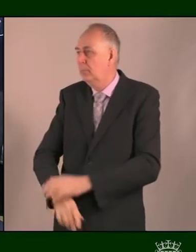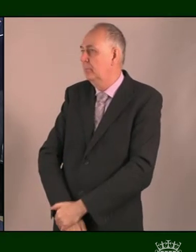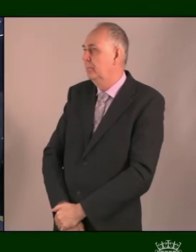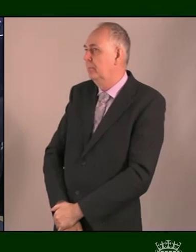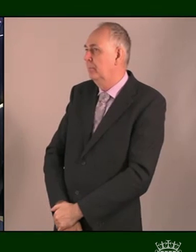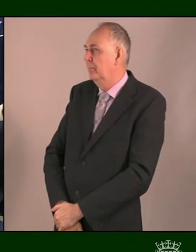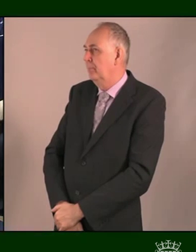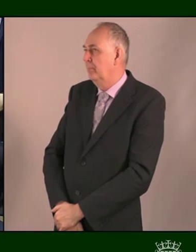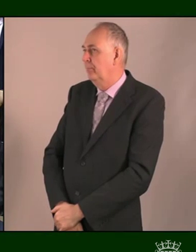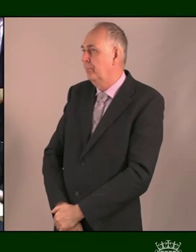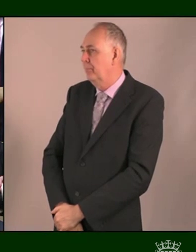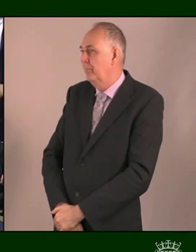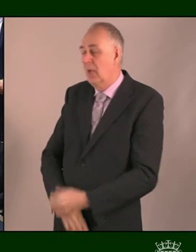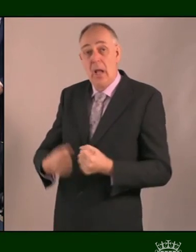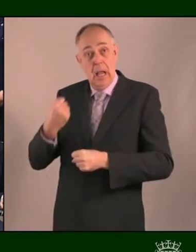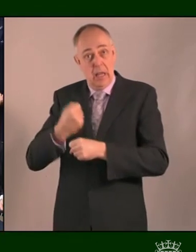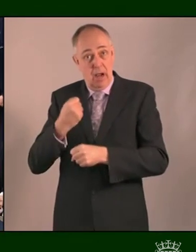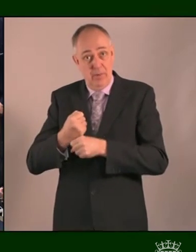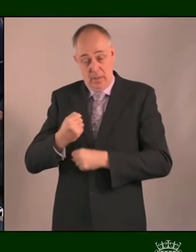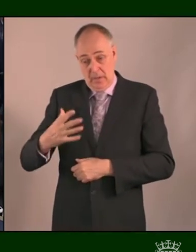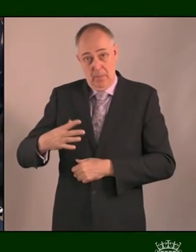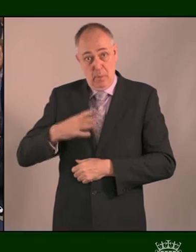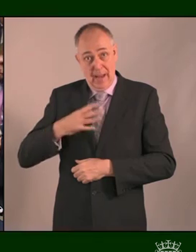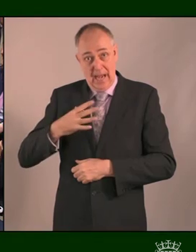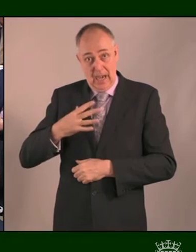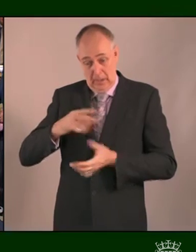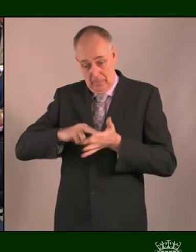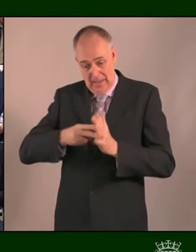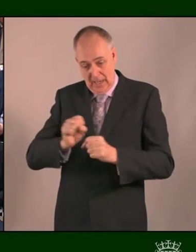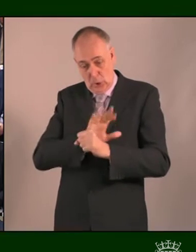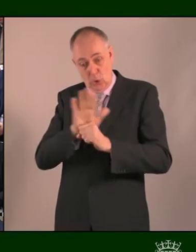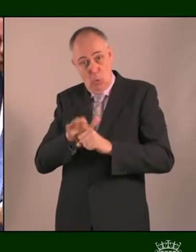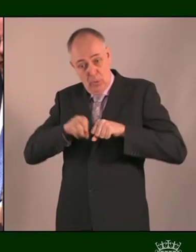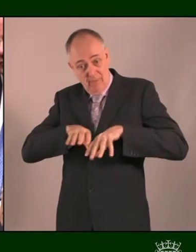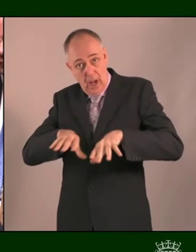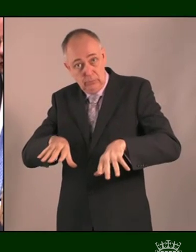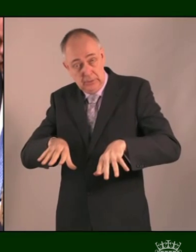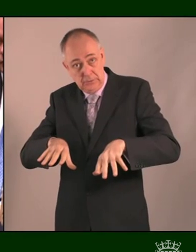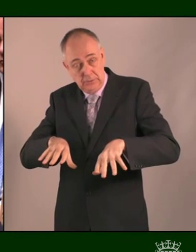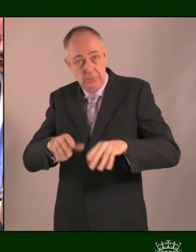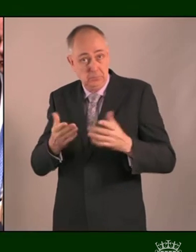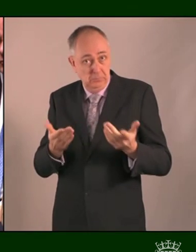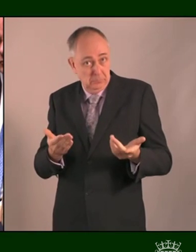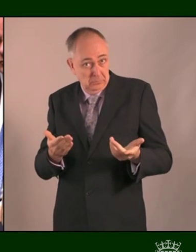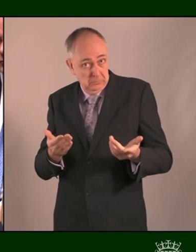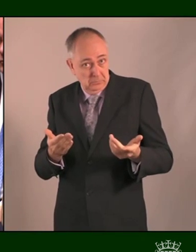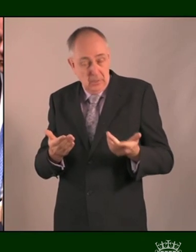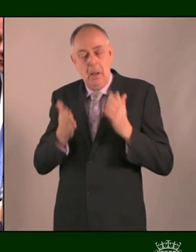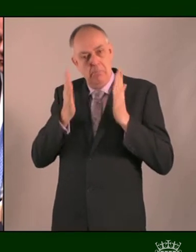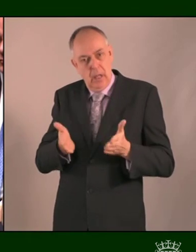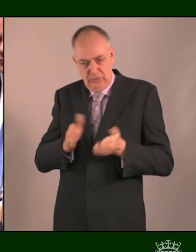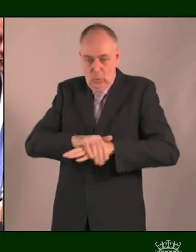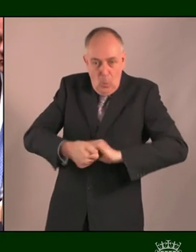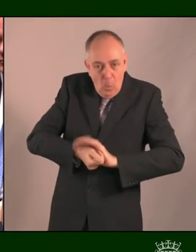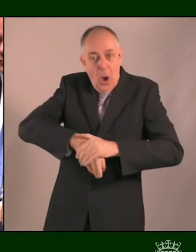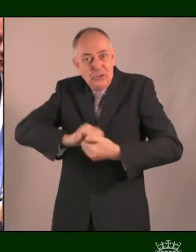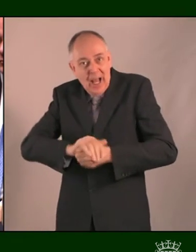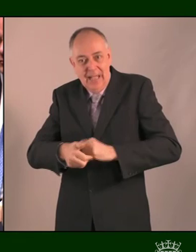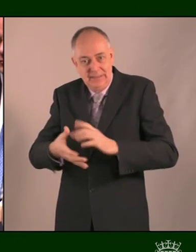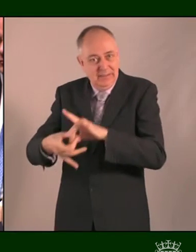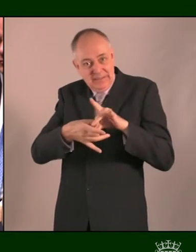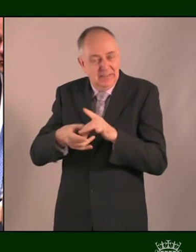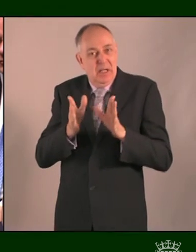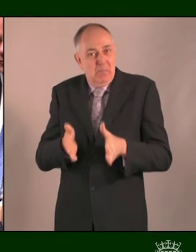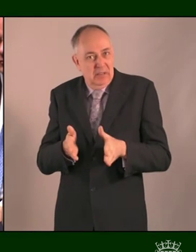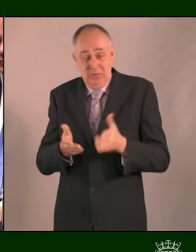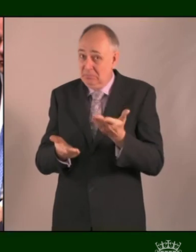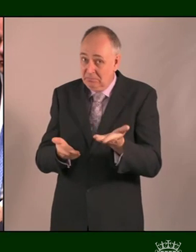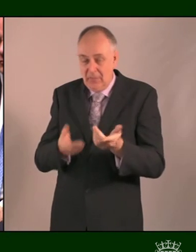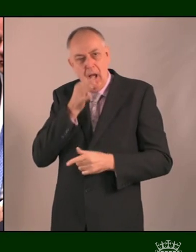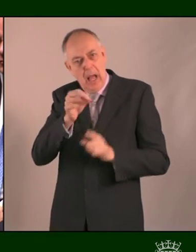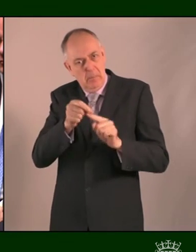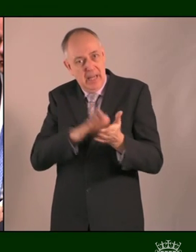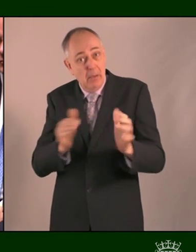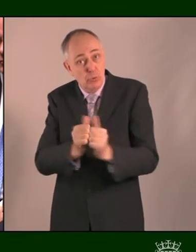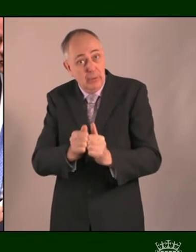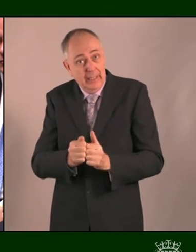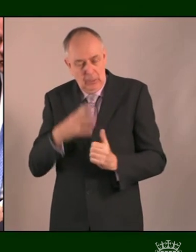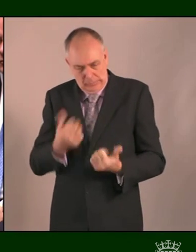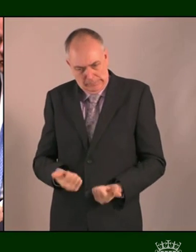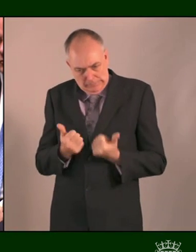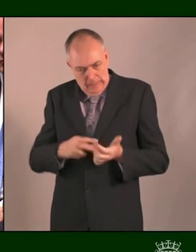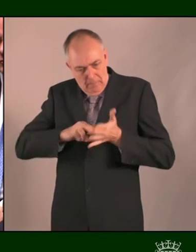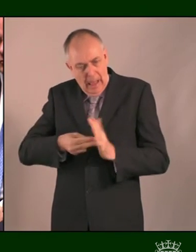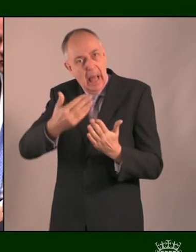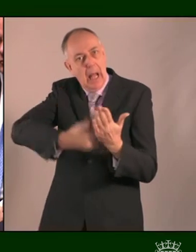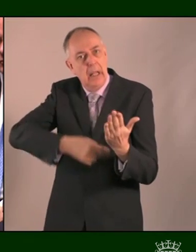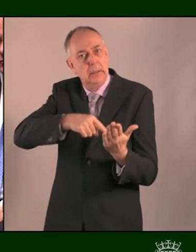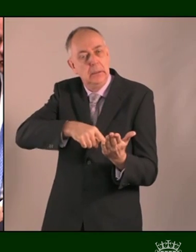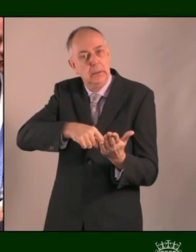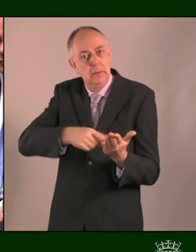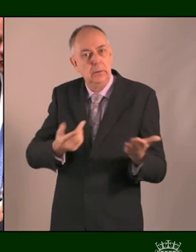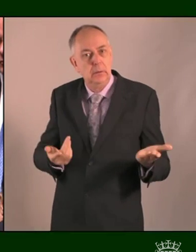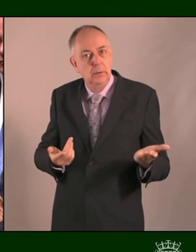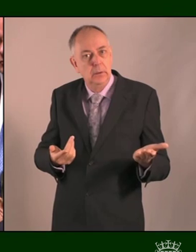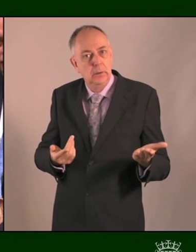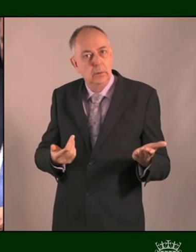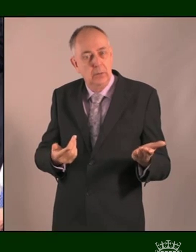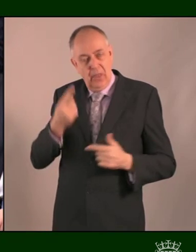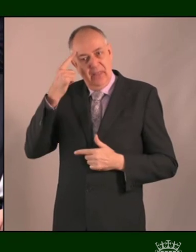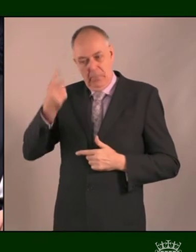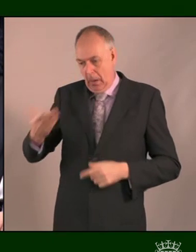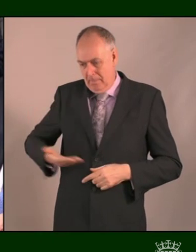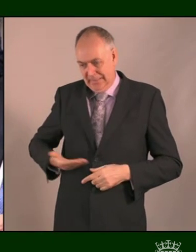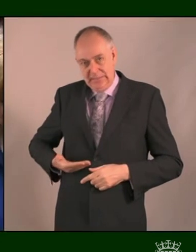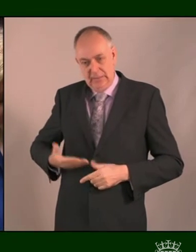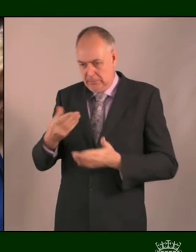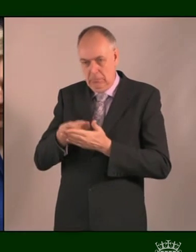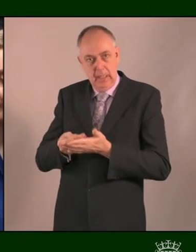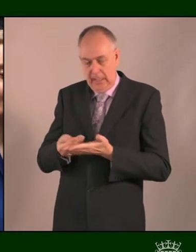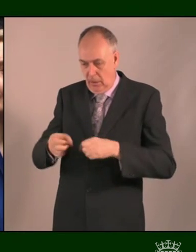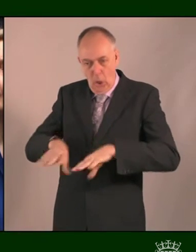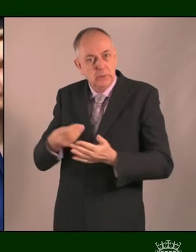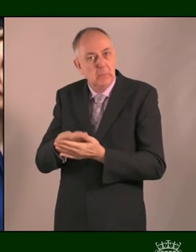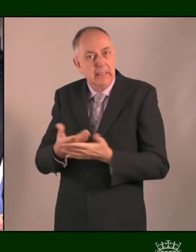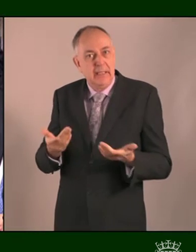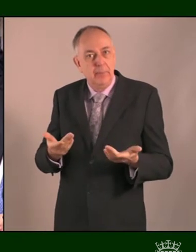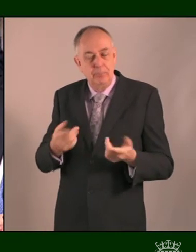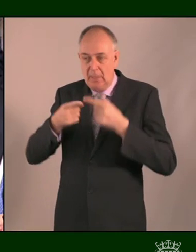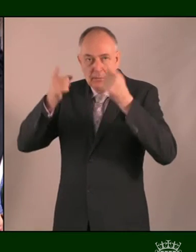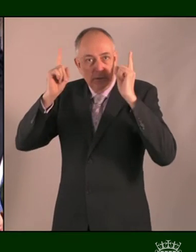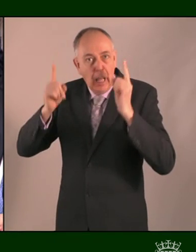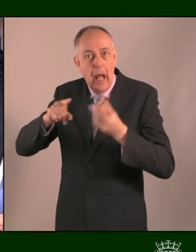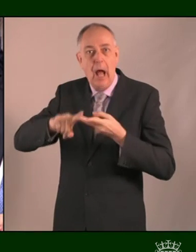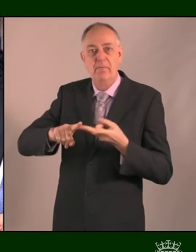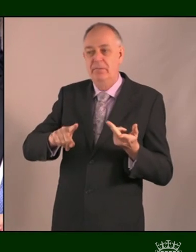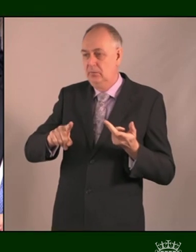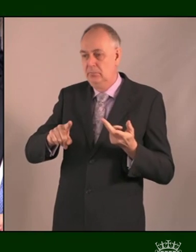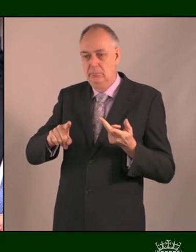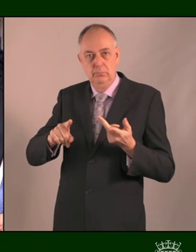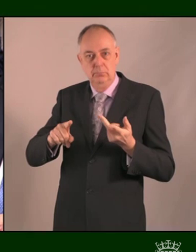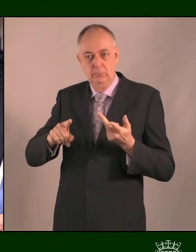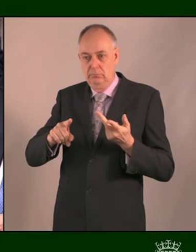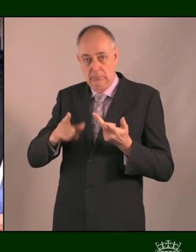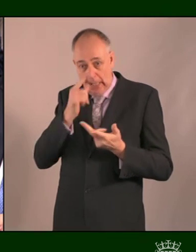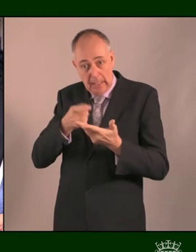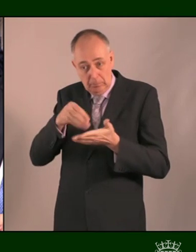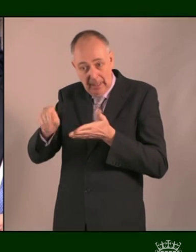As the Government prepare the nation for the worst of the coronavirus, while working for the best, now is the time to wash our hands and pull together, so does the Prime Minister agree that we need in place a robust plan to cover any significant cash-flow losses for businesses, so that employees and their mortgages, rents and benefits will still be paid?